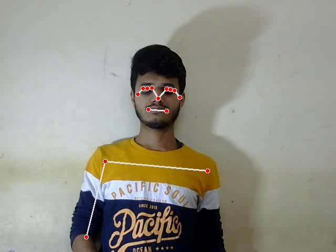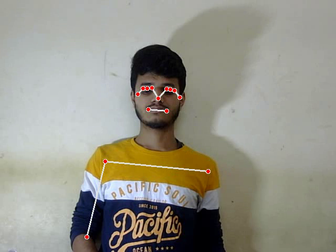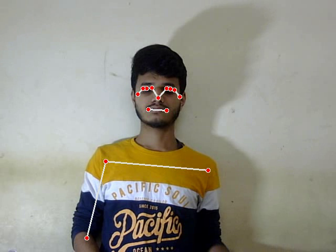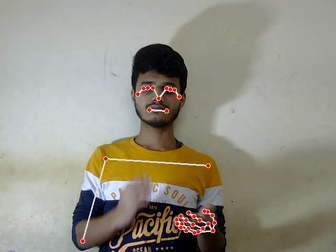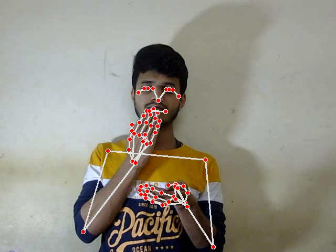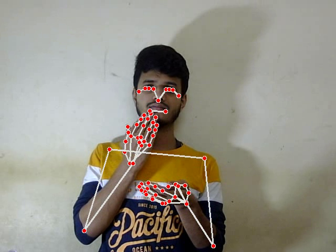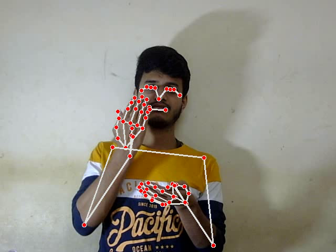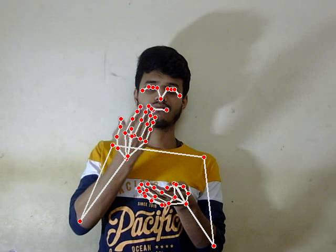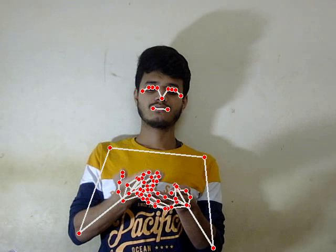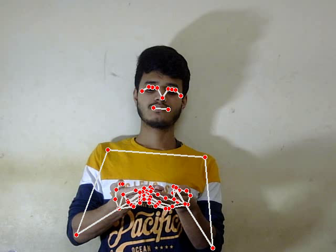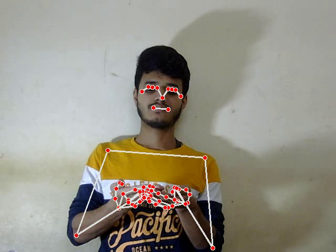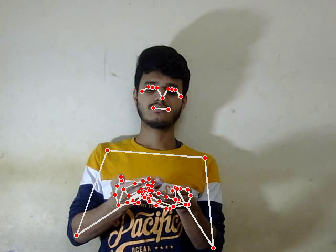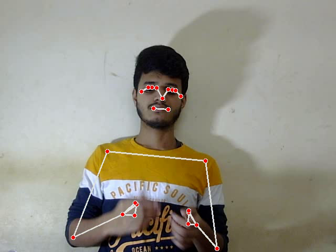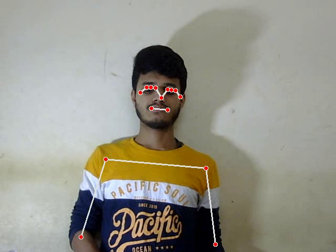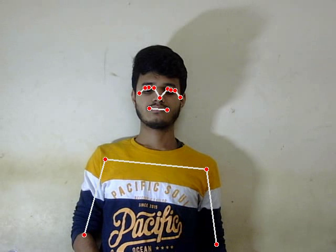good